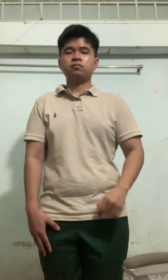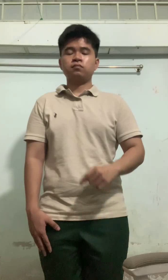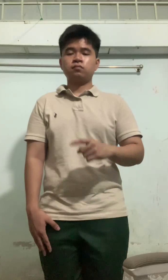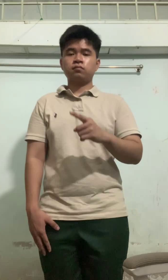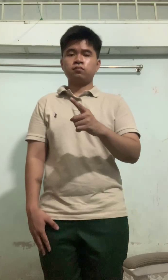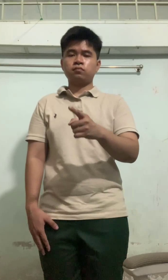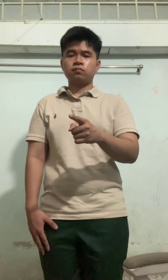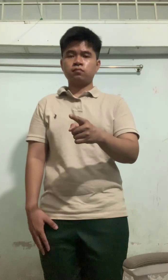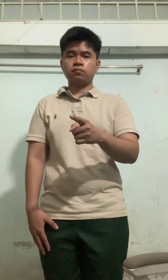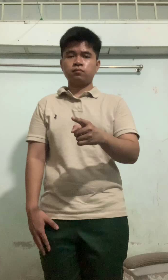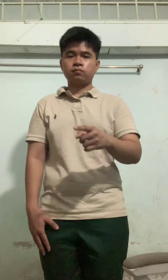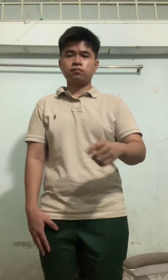ban